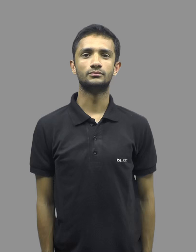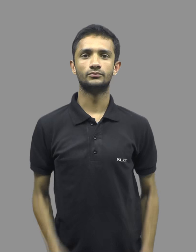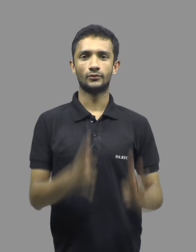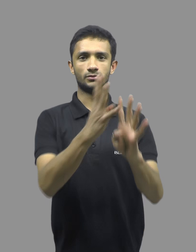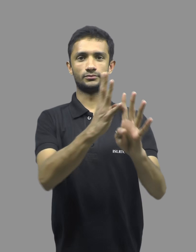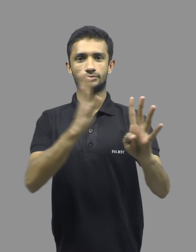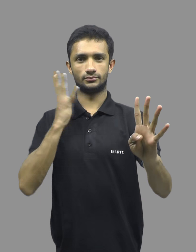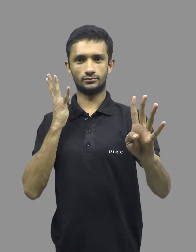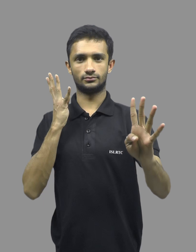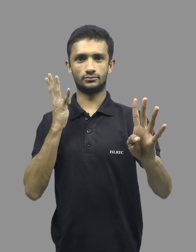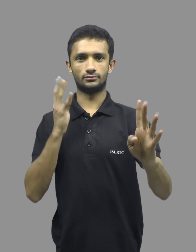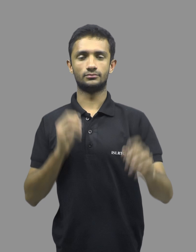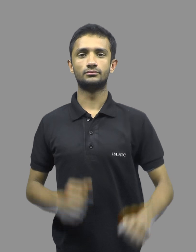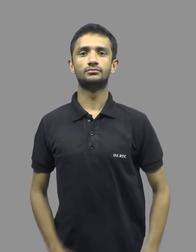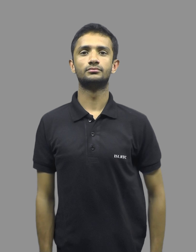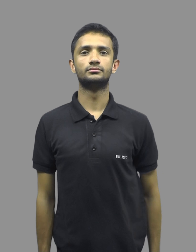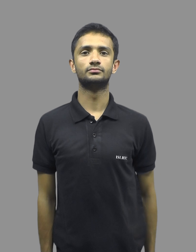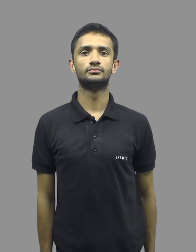Queue